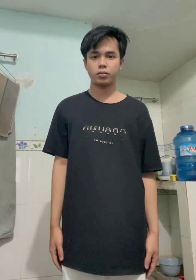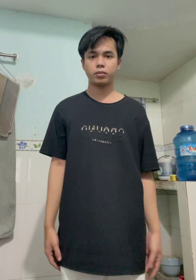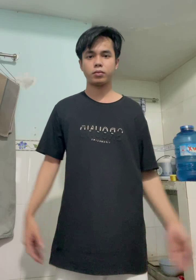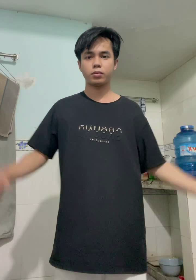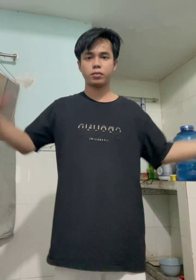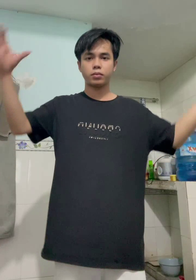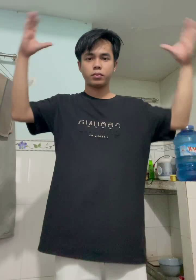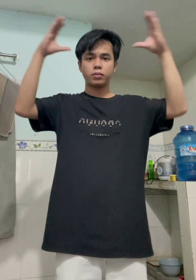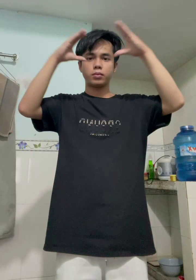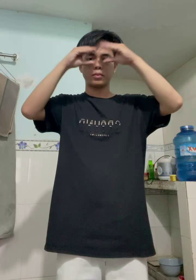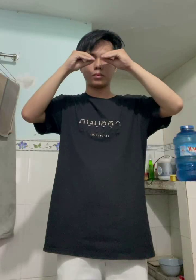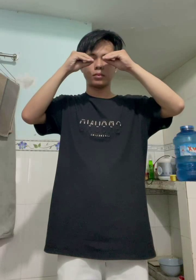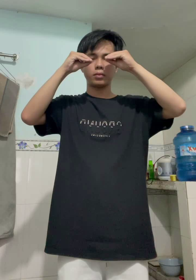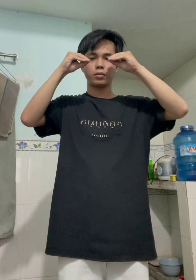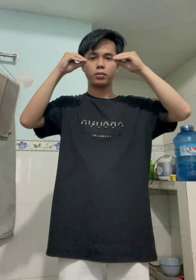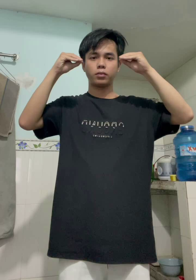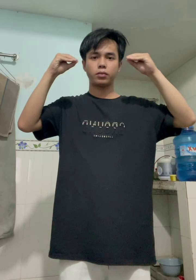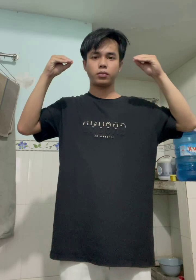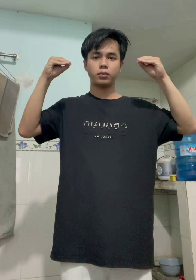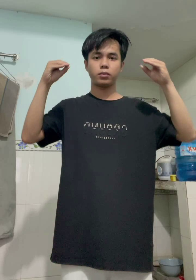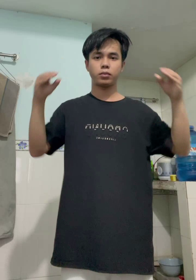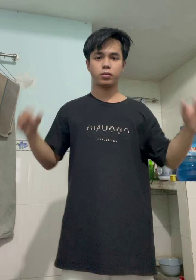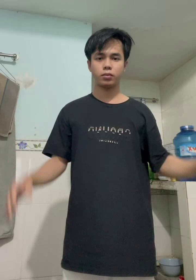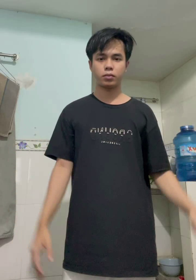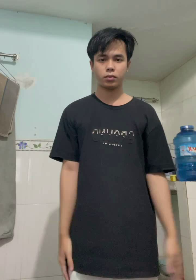buoi toi